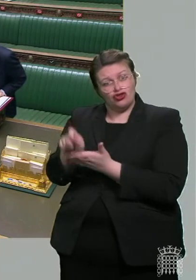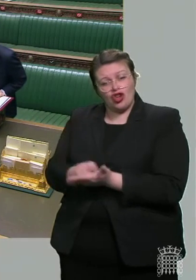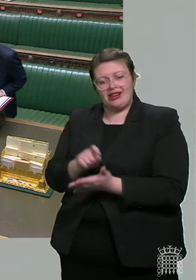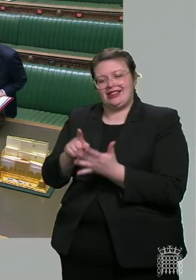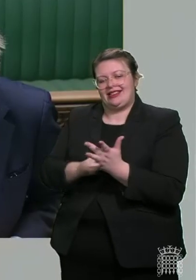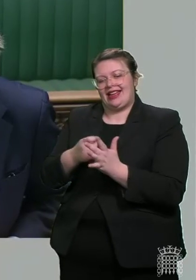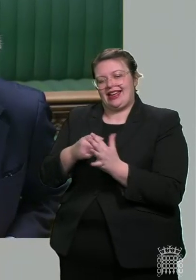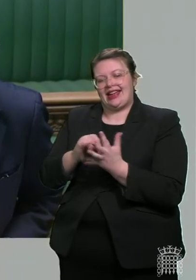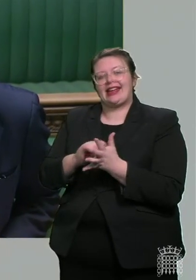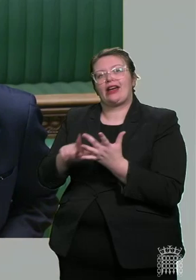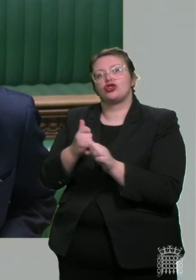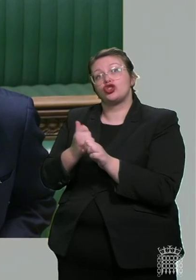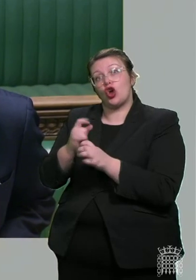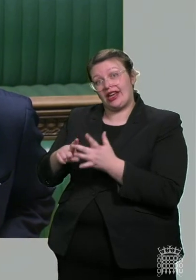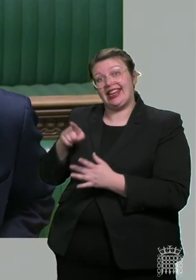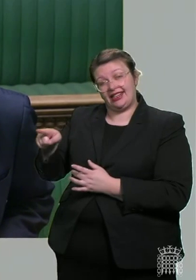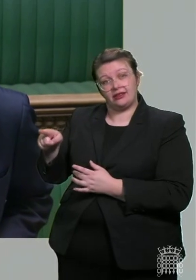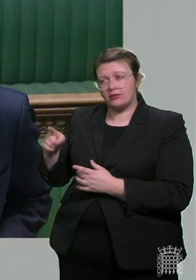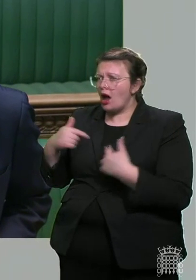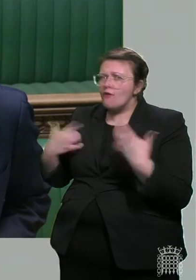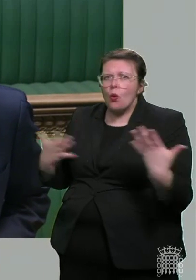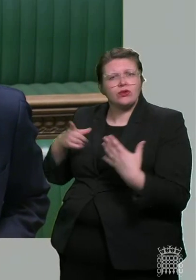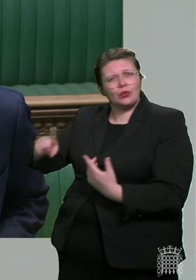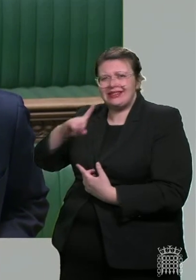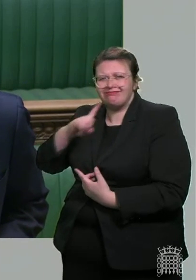We condemn the murder of Jamal Khashoggi.